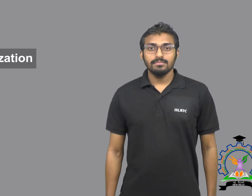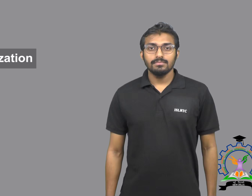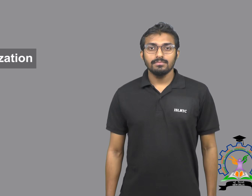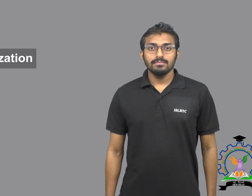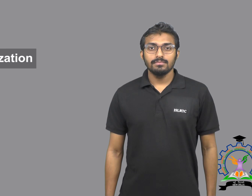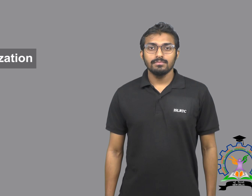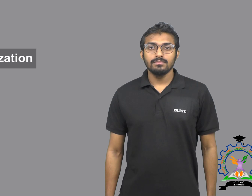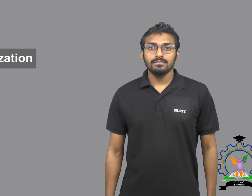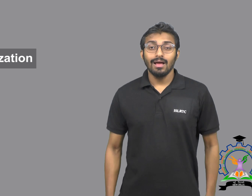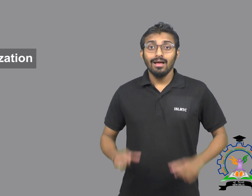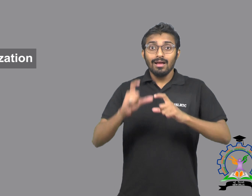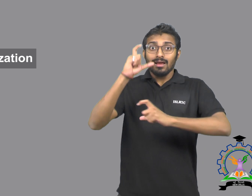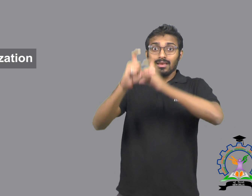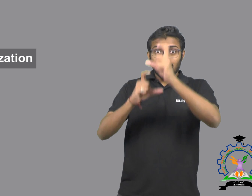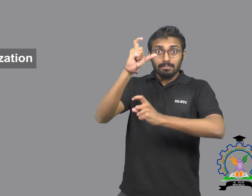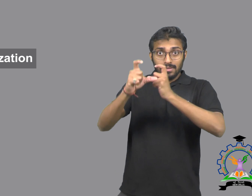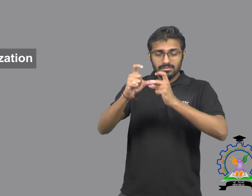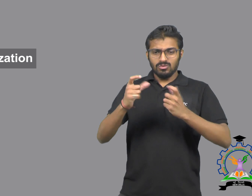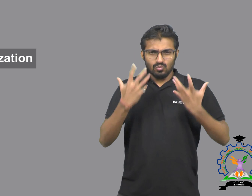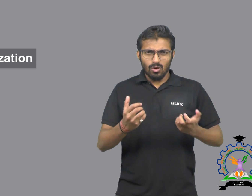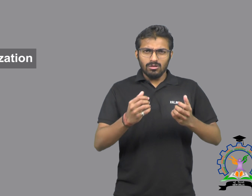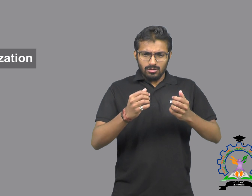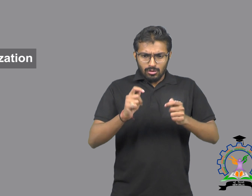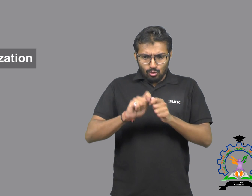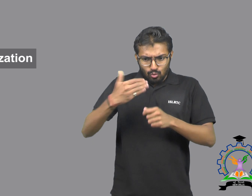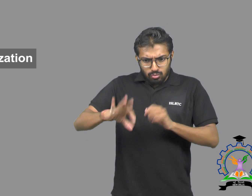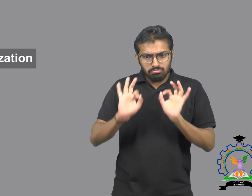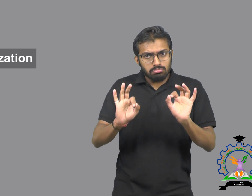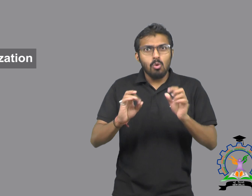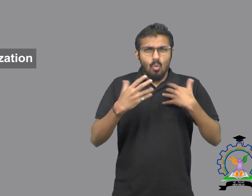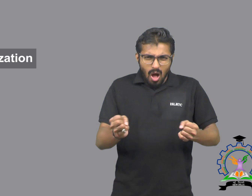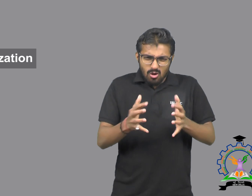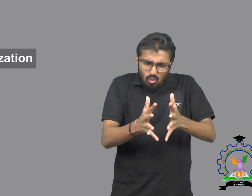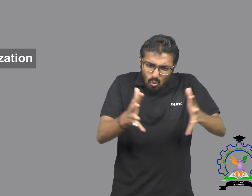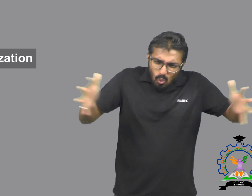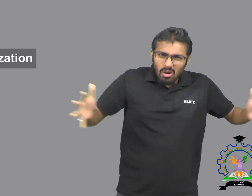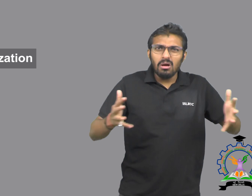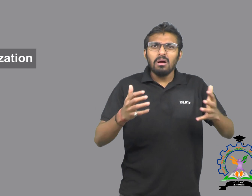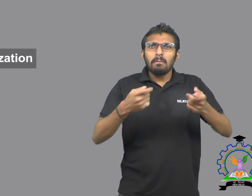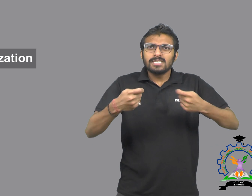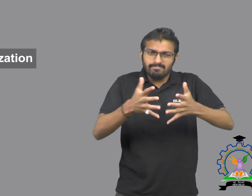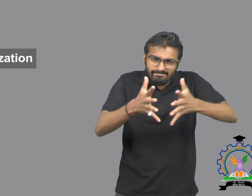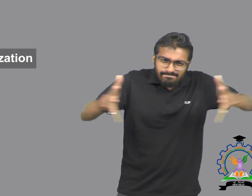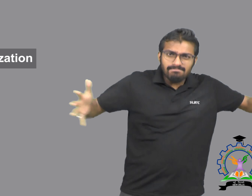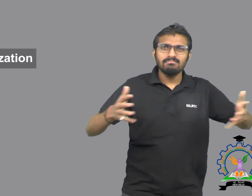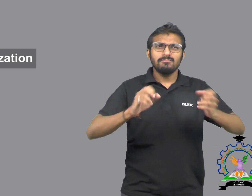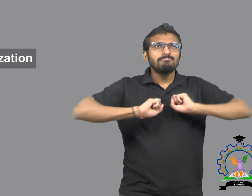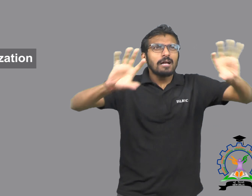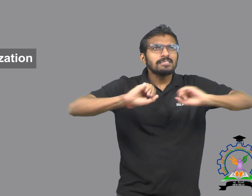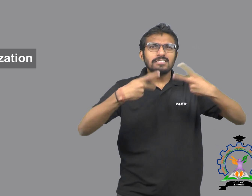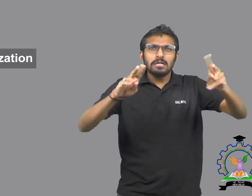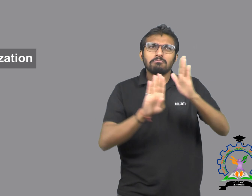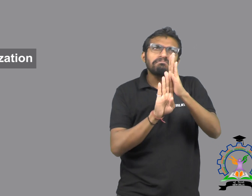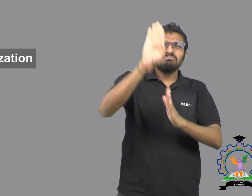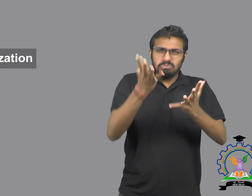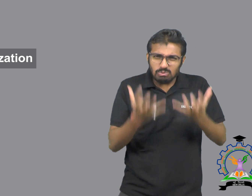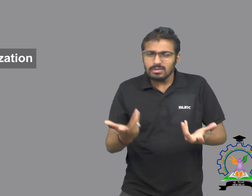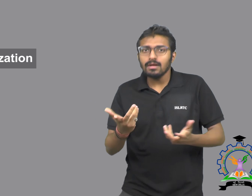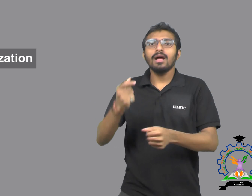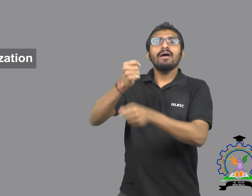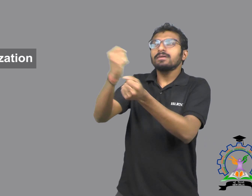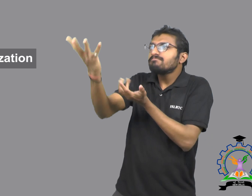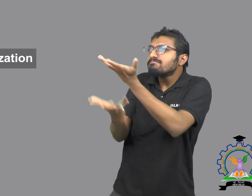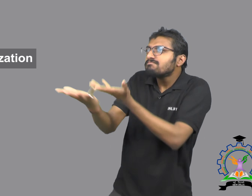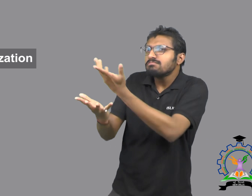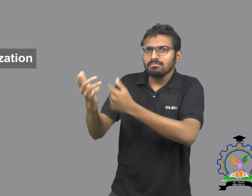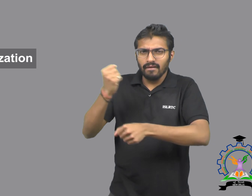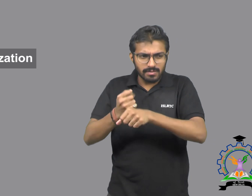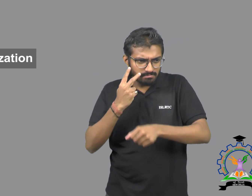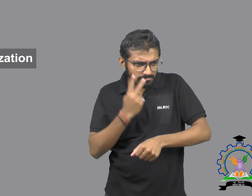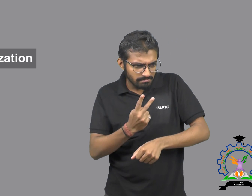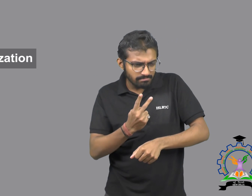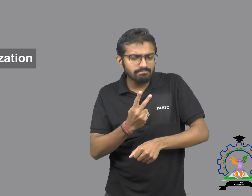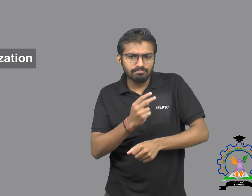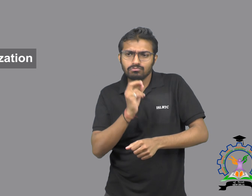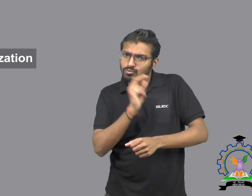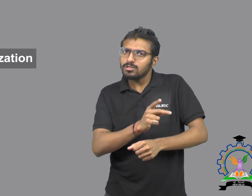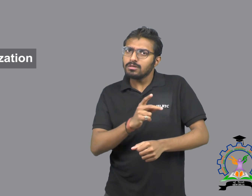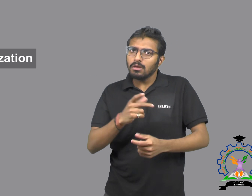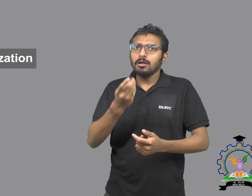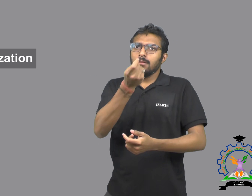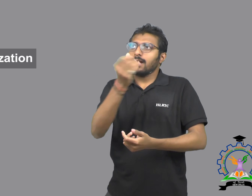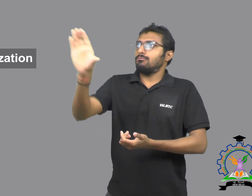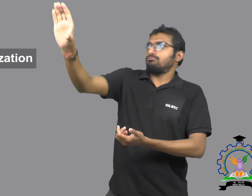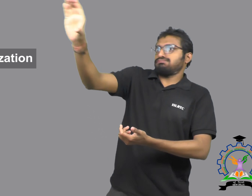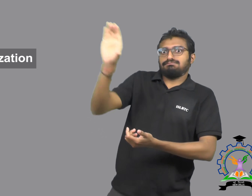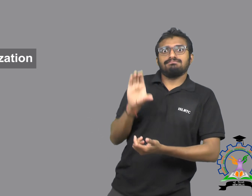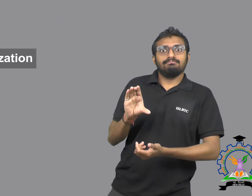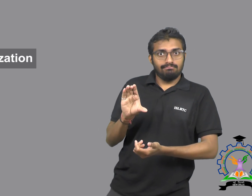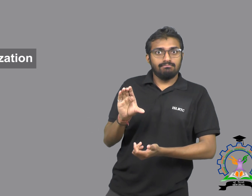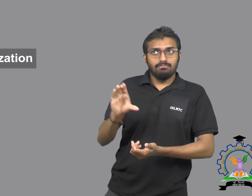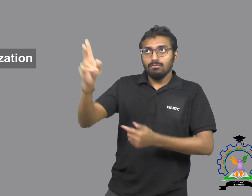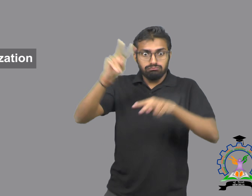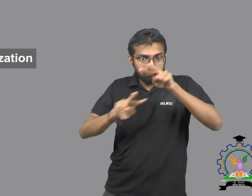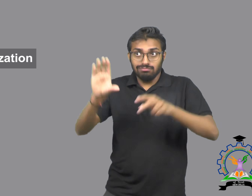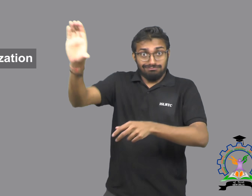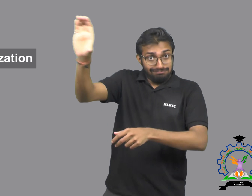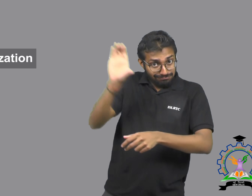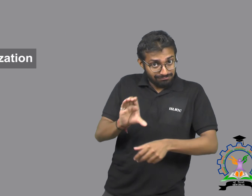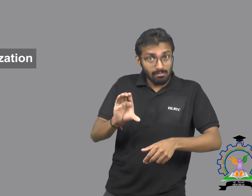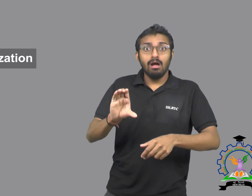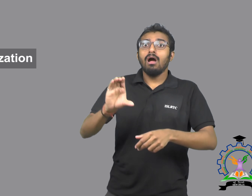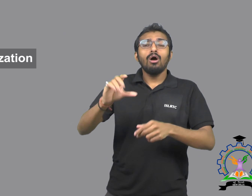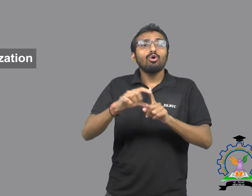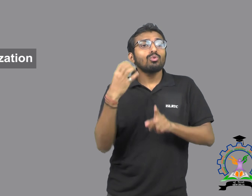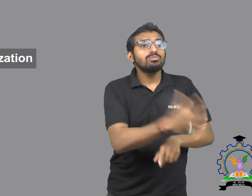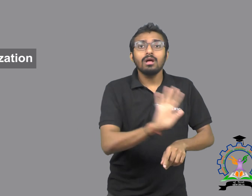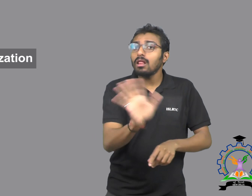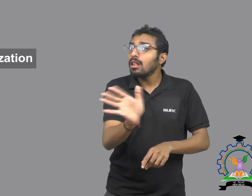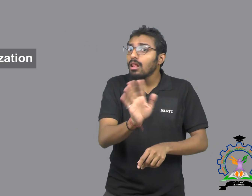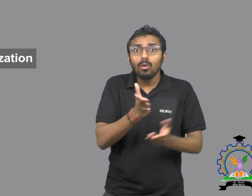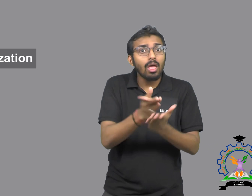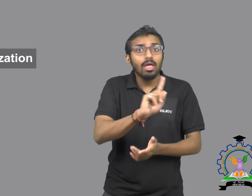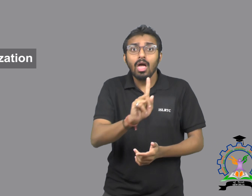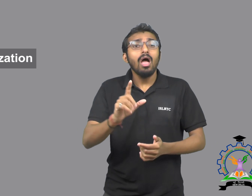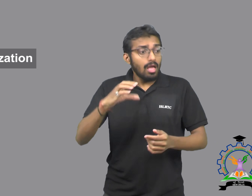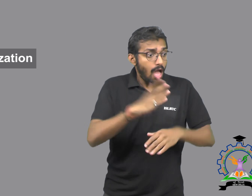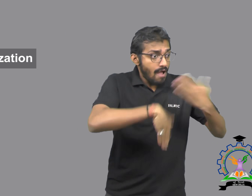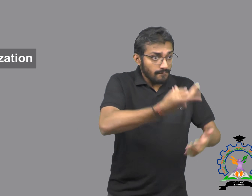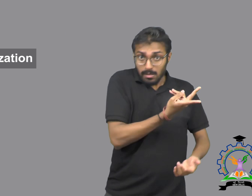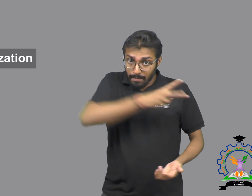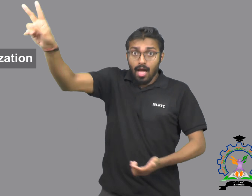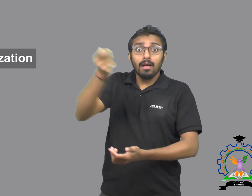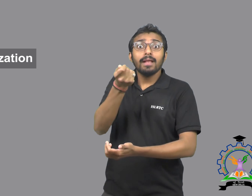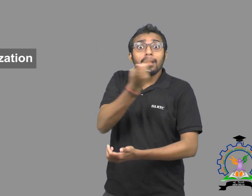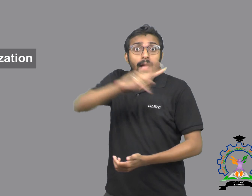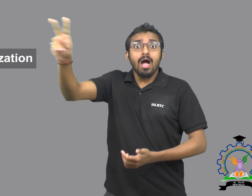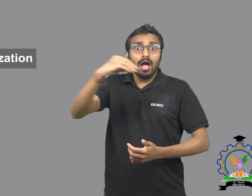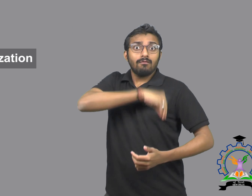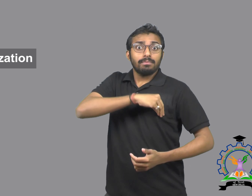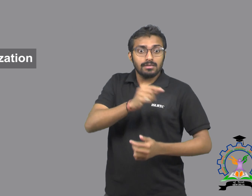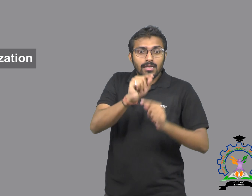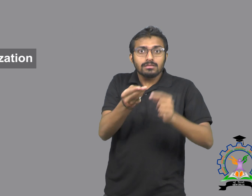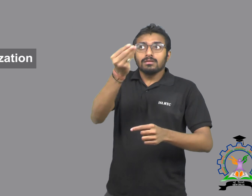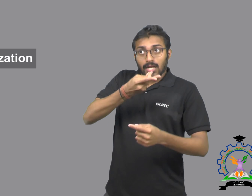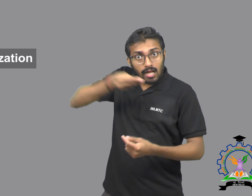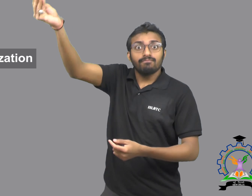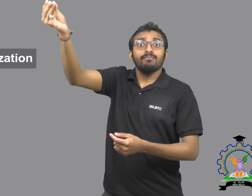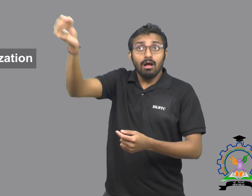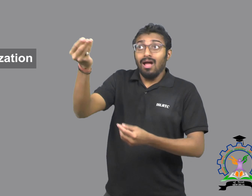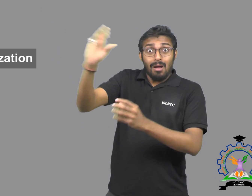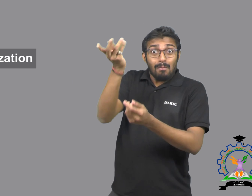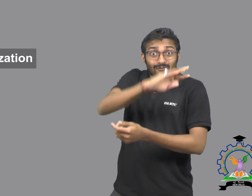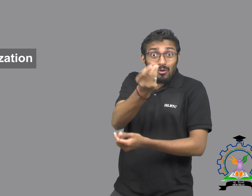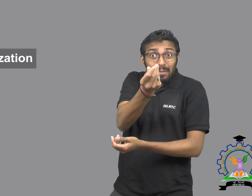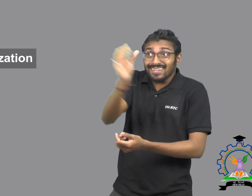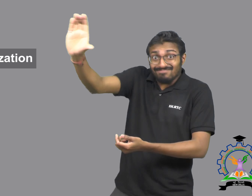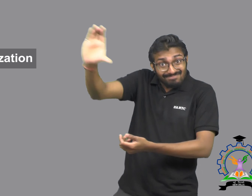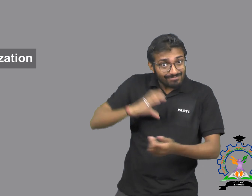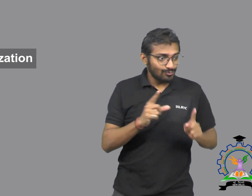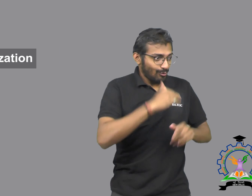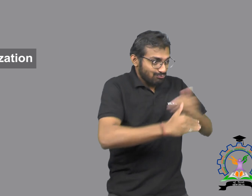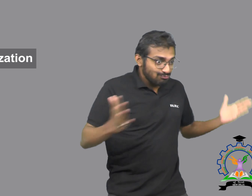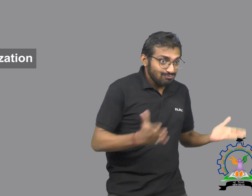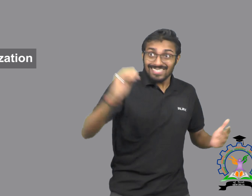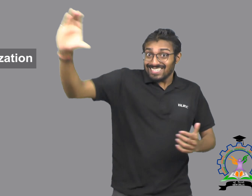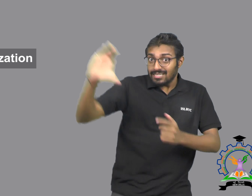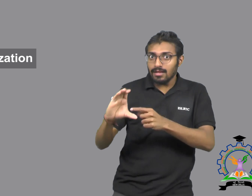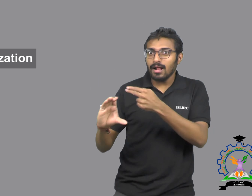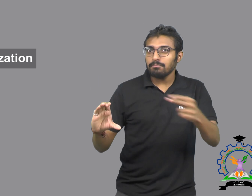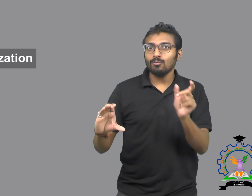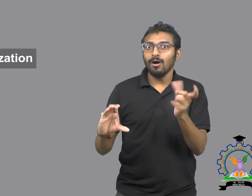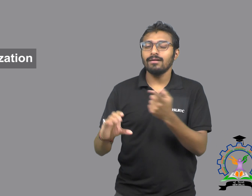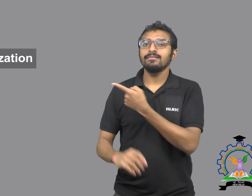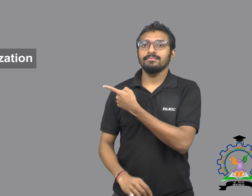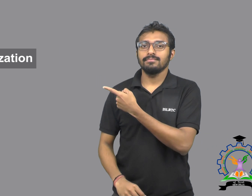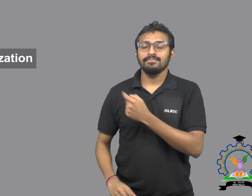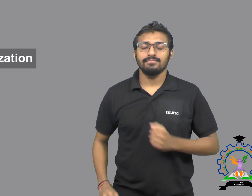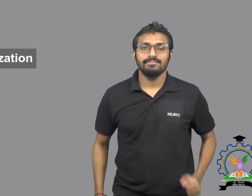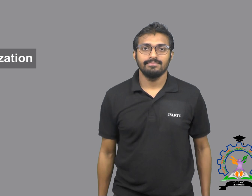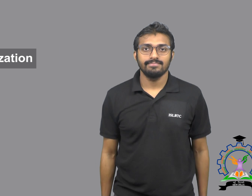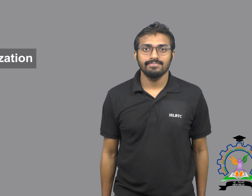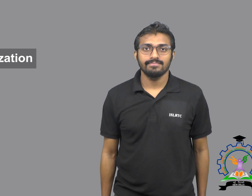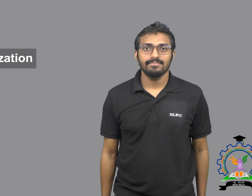Capitalization